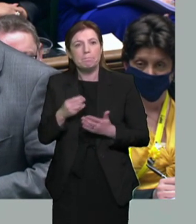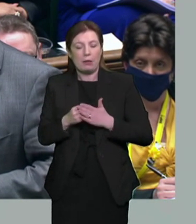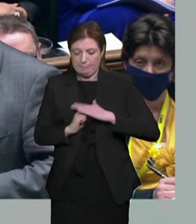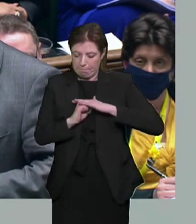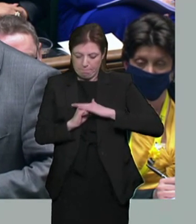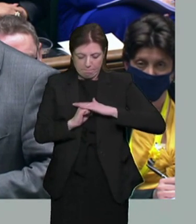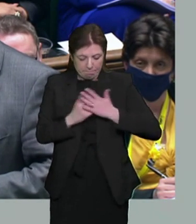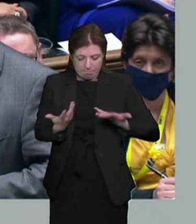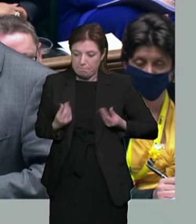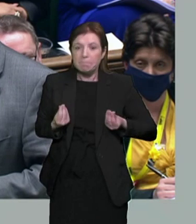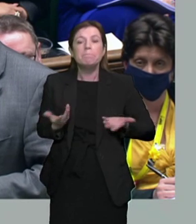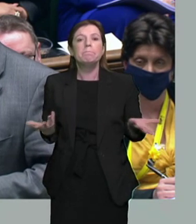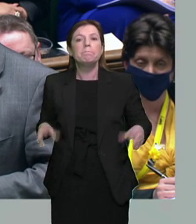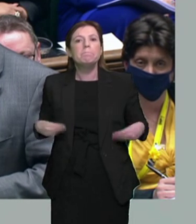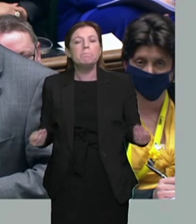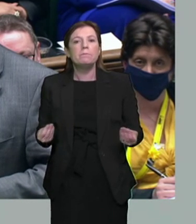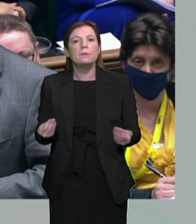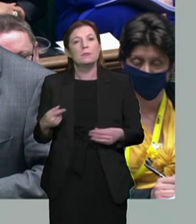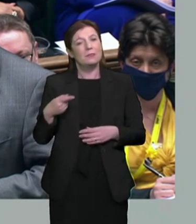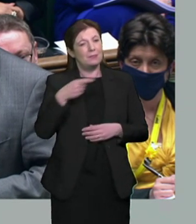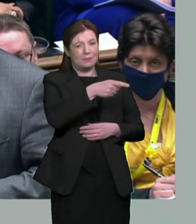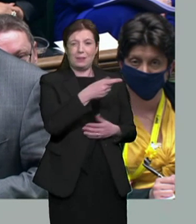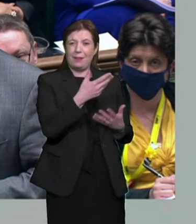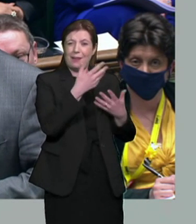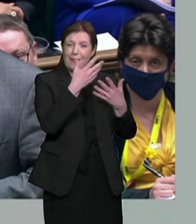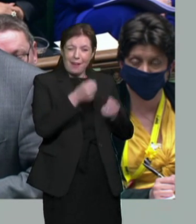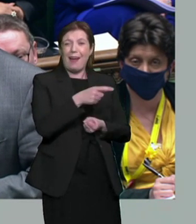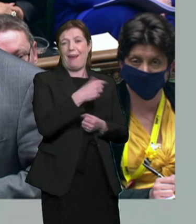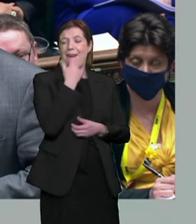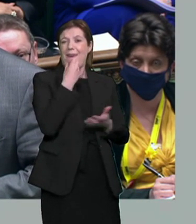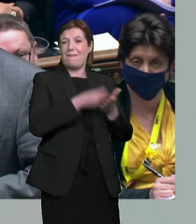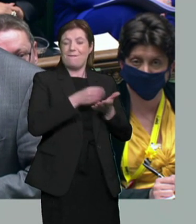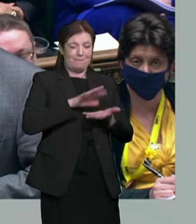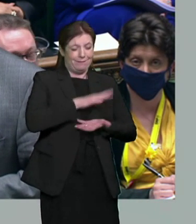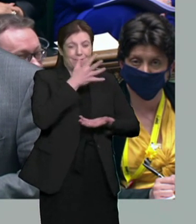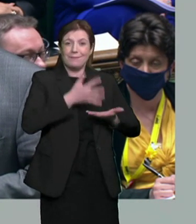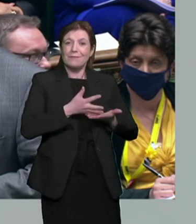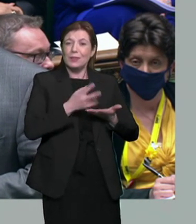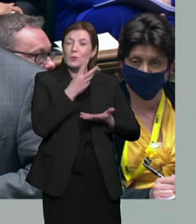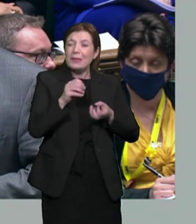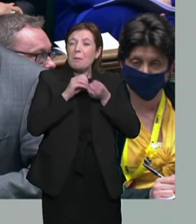Lower borrowing and increased taxes mean that he is sitting with £20 billion to spend today.